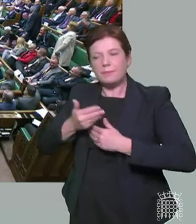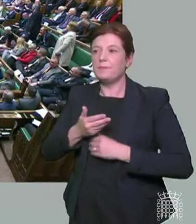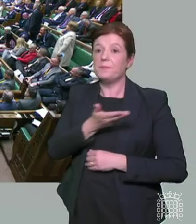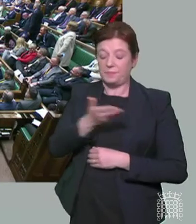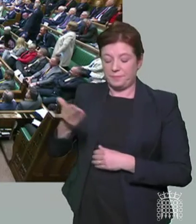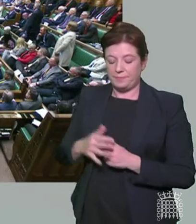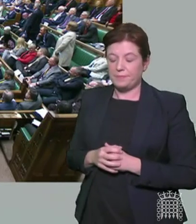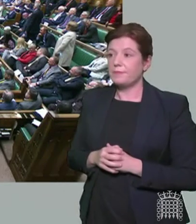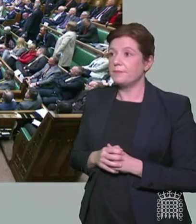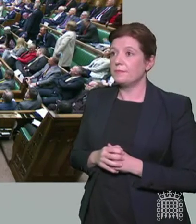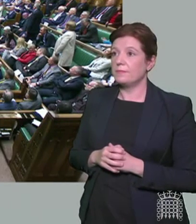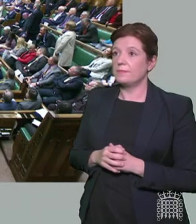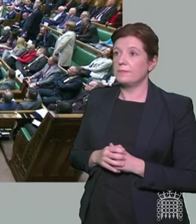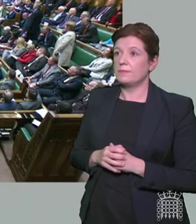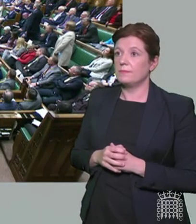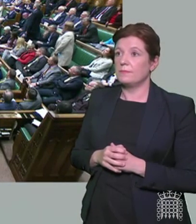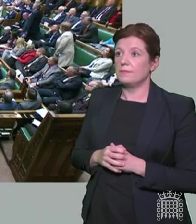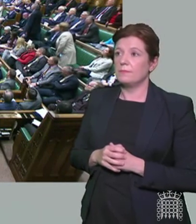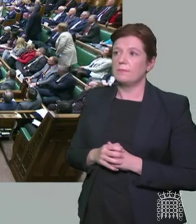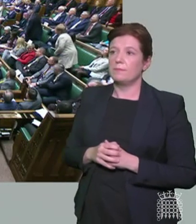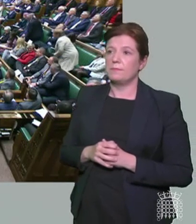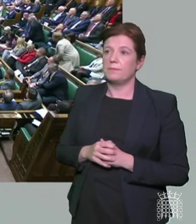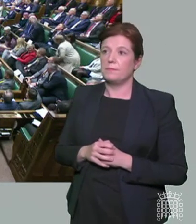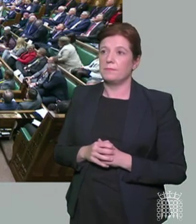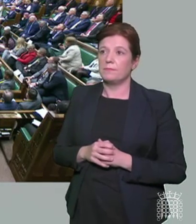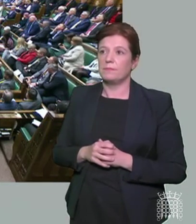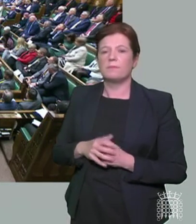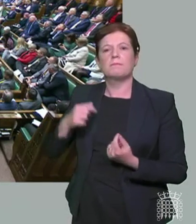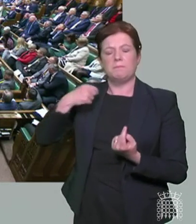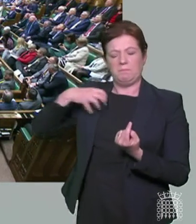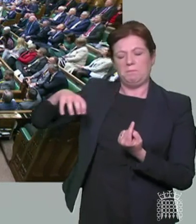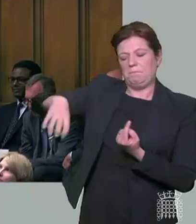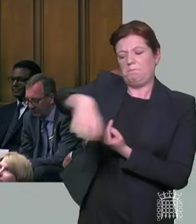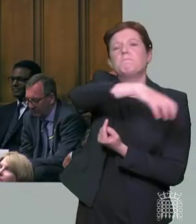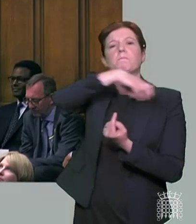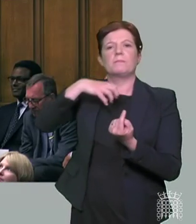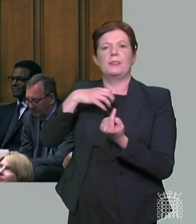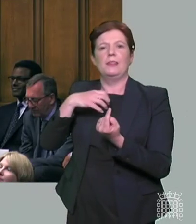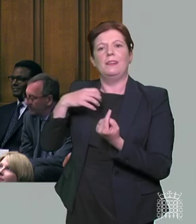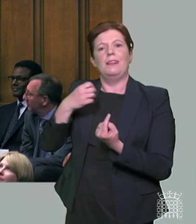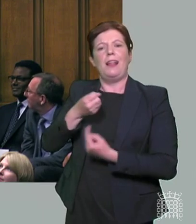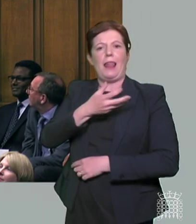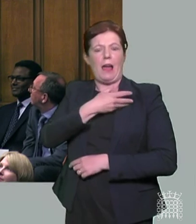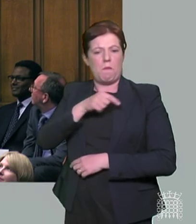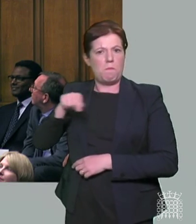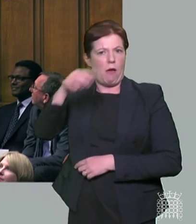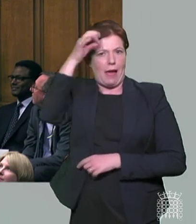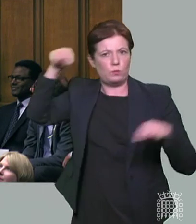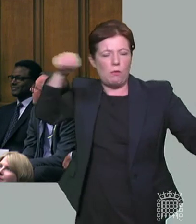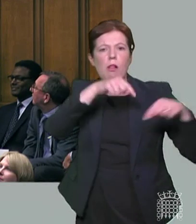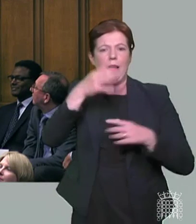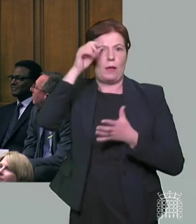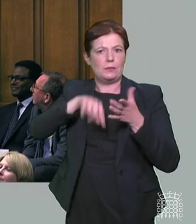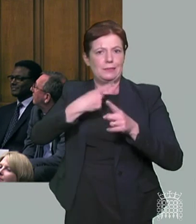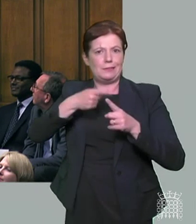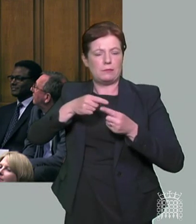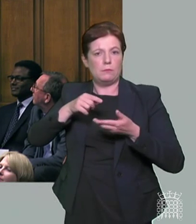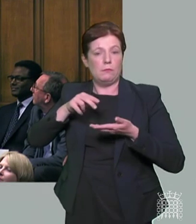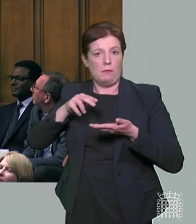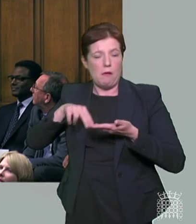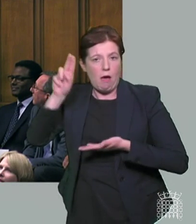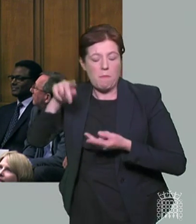The London Borough of Barnet is surrounded by Labour councils, all of which have higher council tax and have abandoned weekly bin collections.